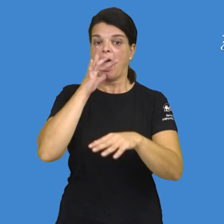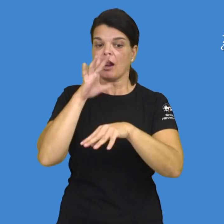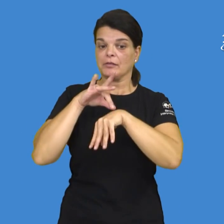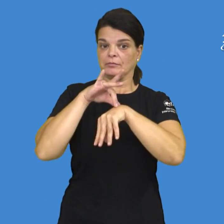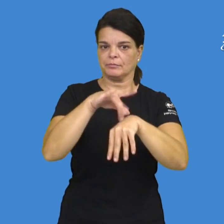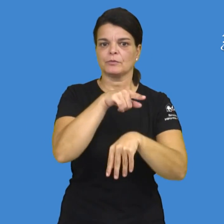enfermo